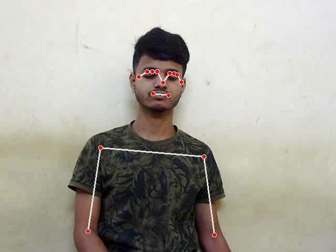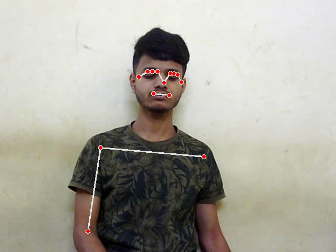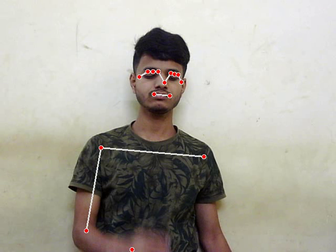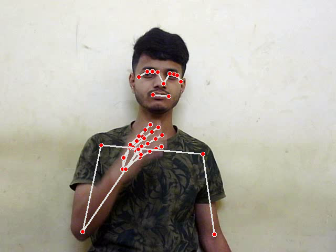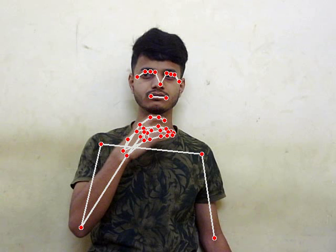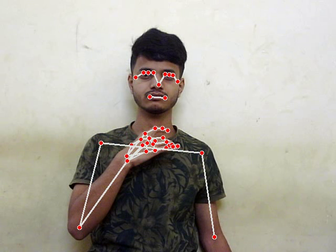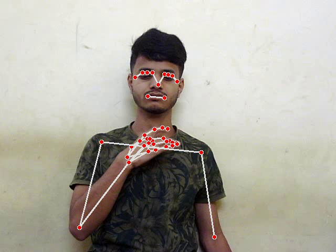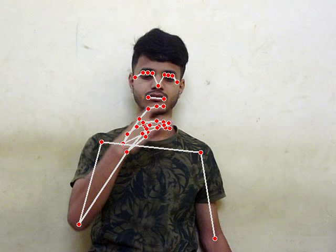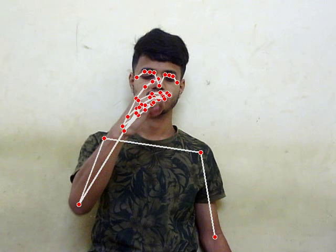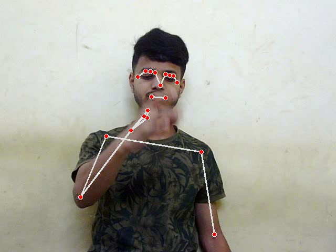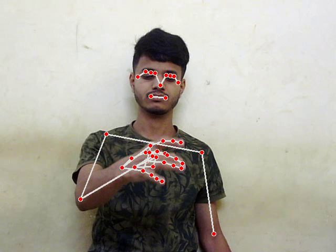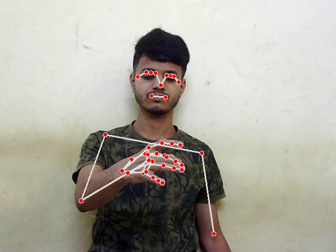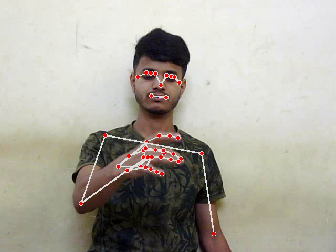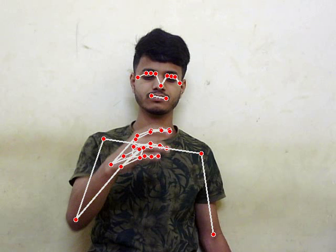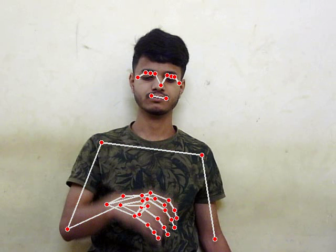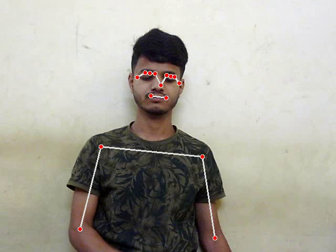like